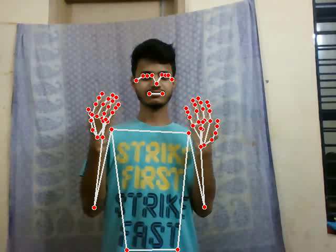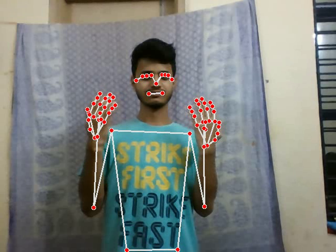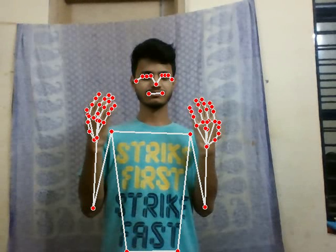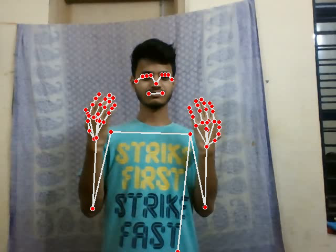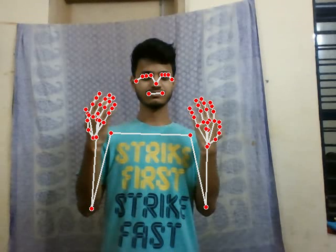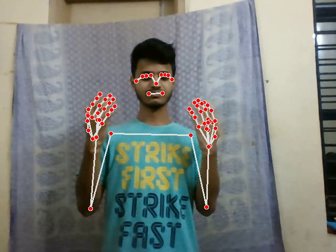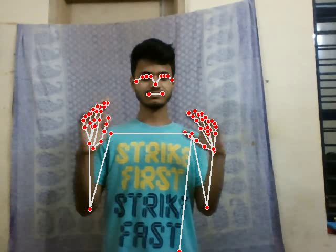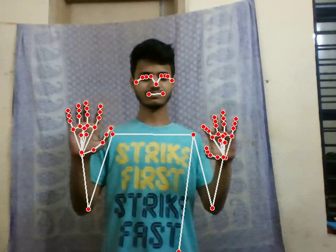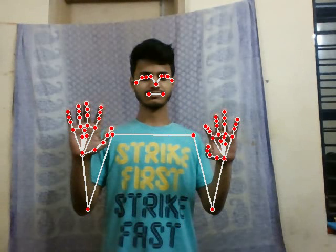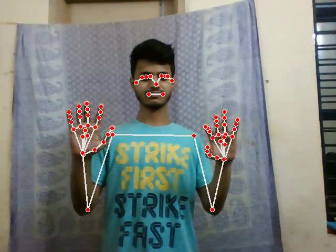do not want